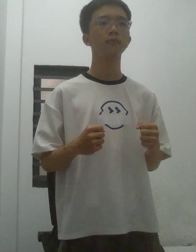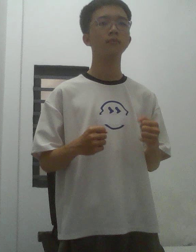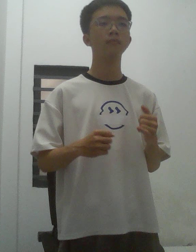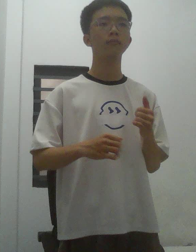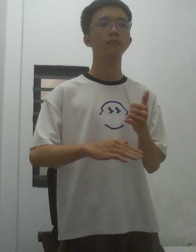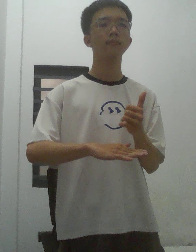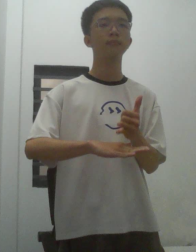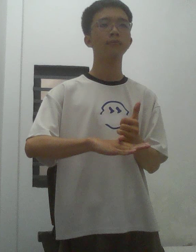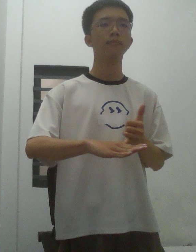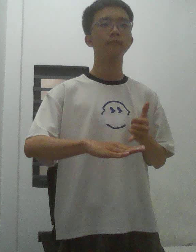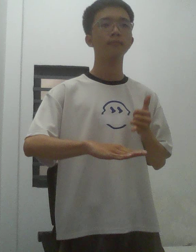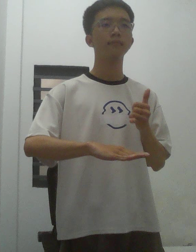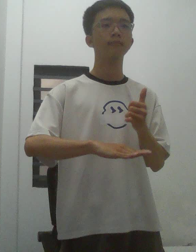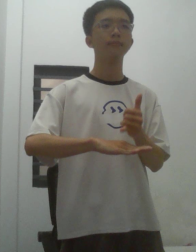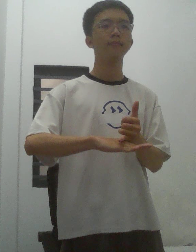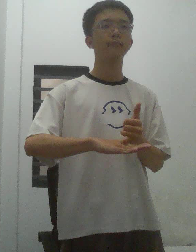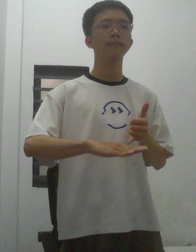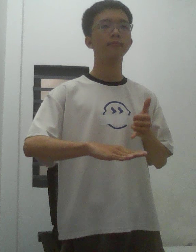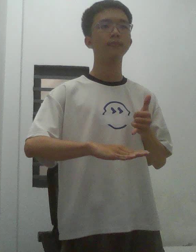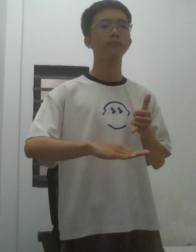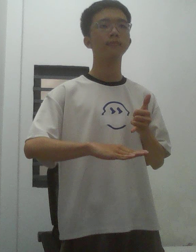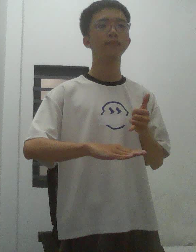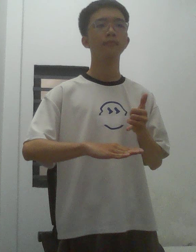cuoi tuan